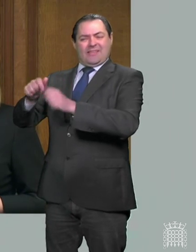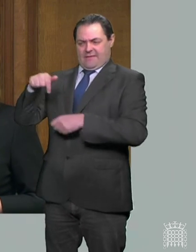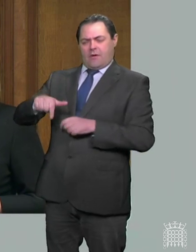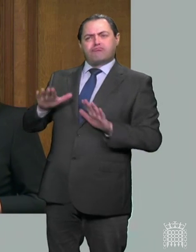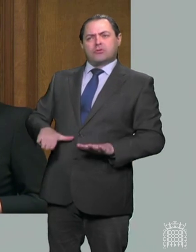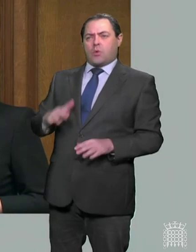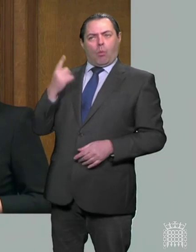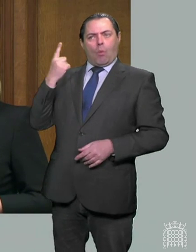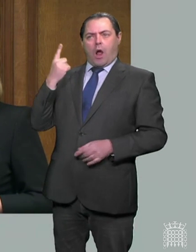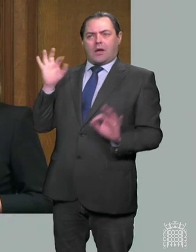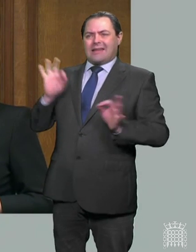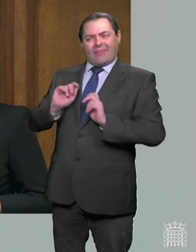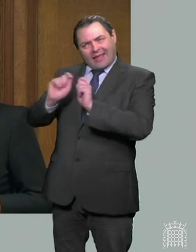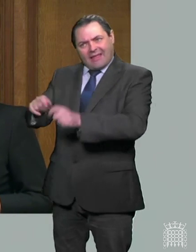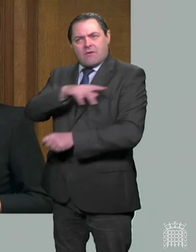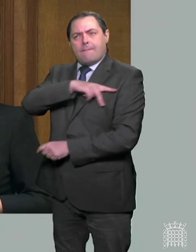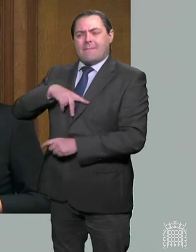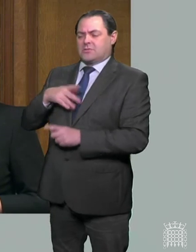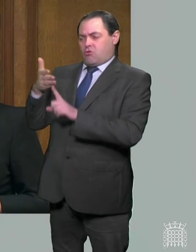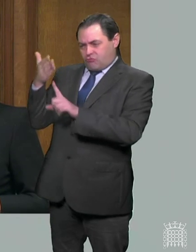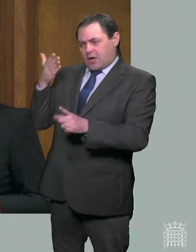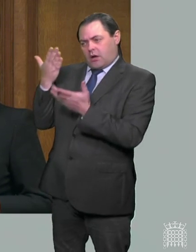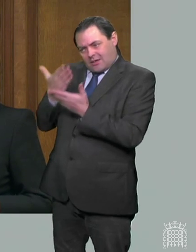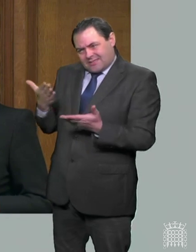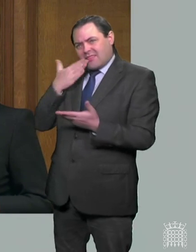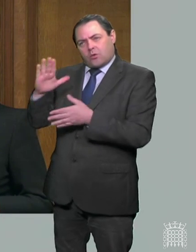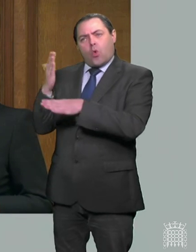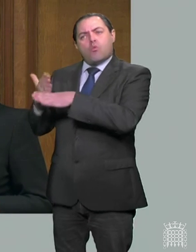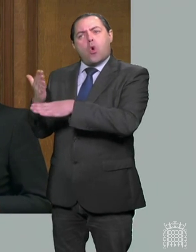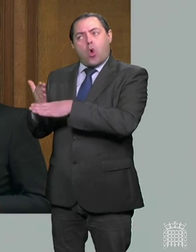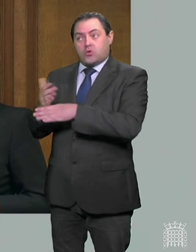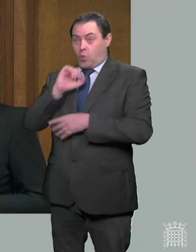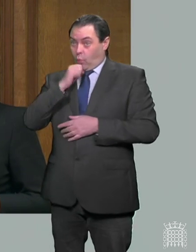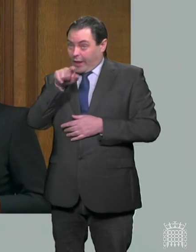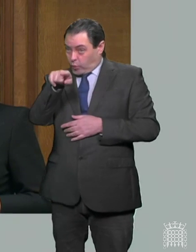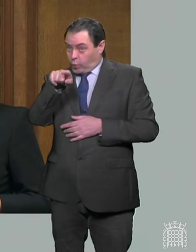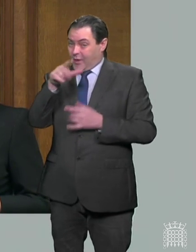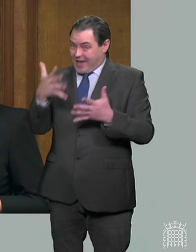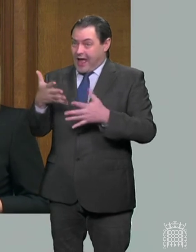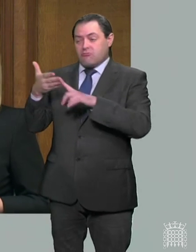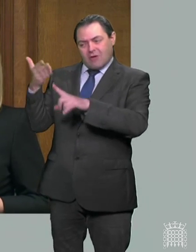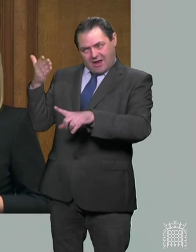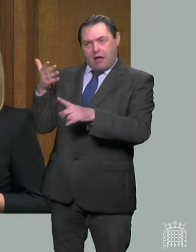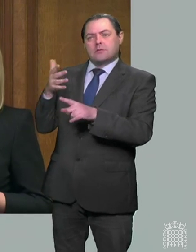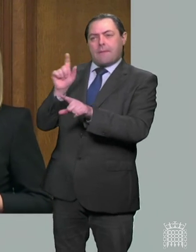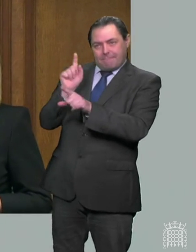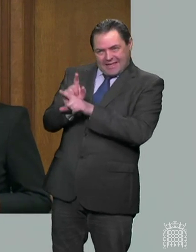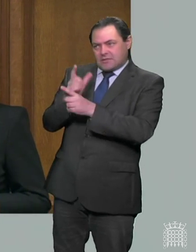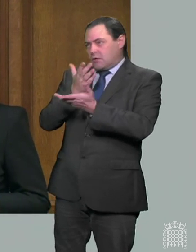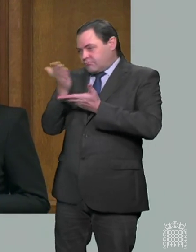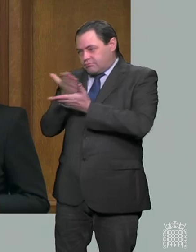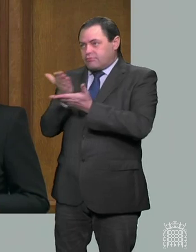So I ask the Prime Minister: will he recognise nuclear testing veterans today and agree to meet them?